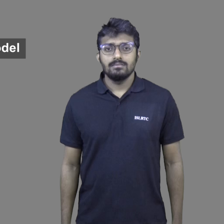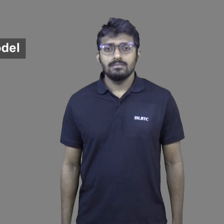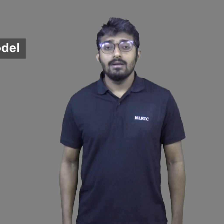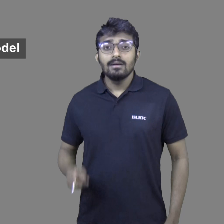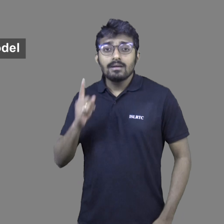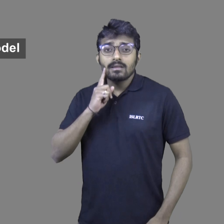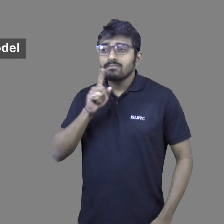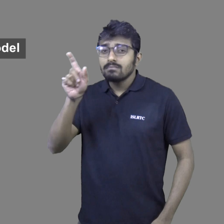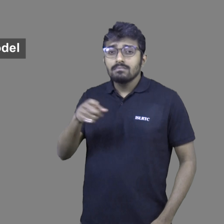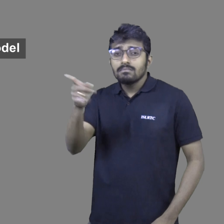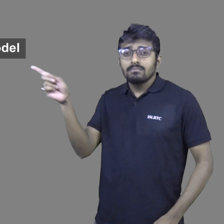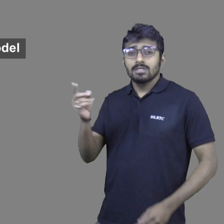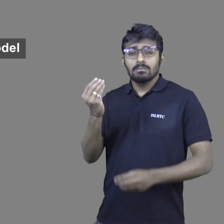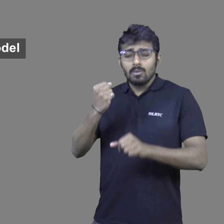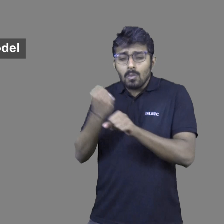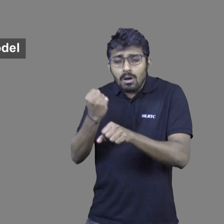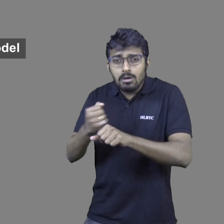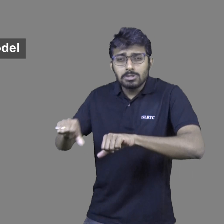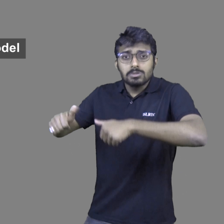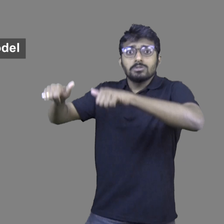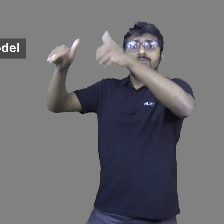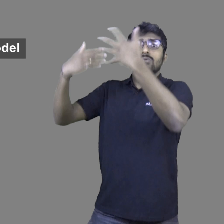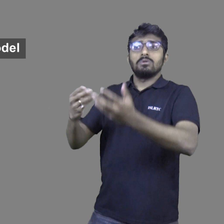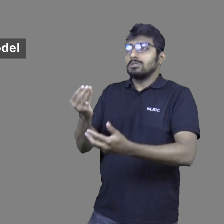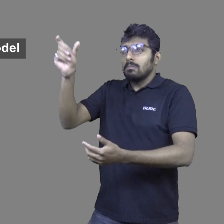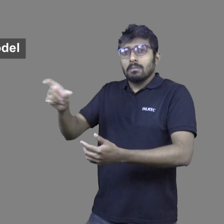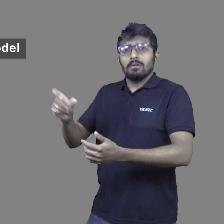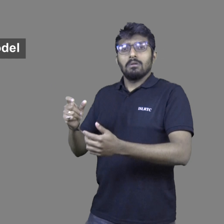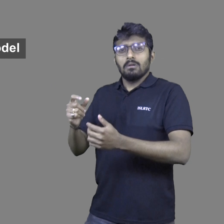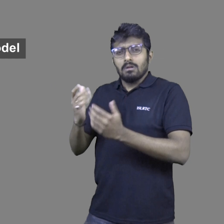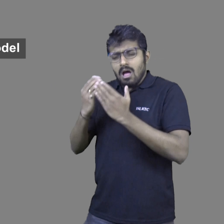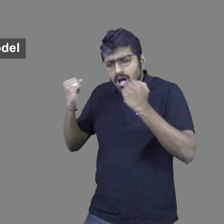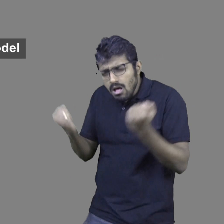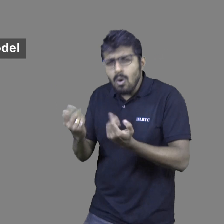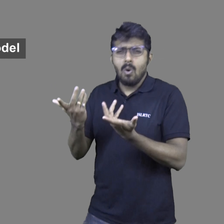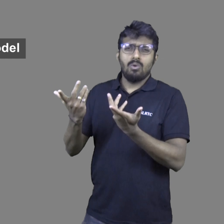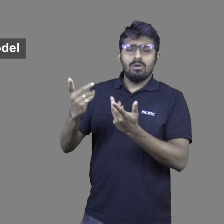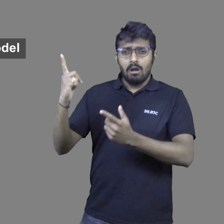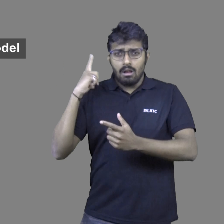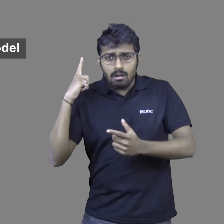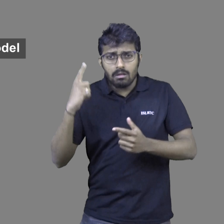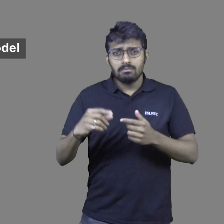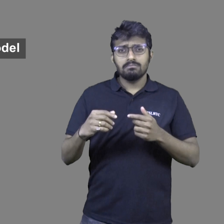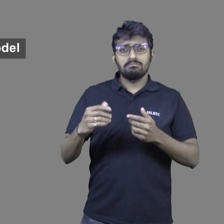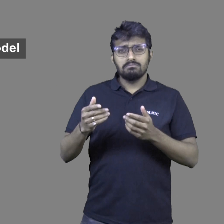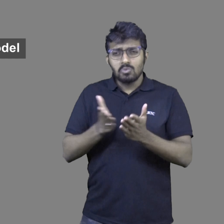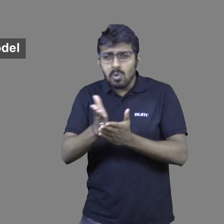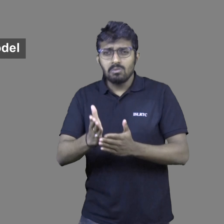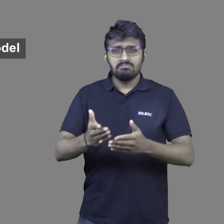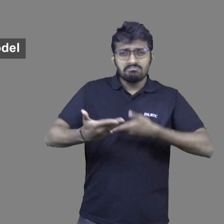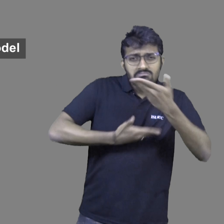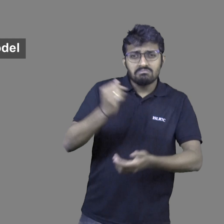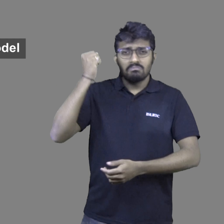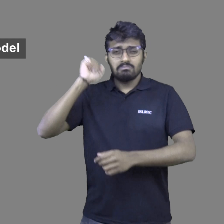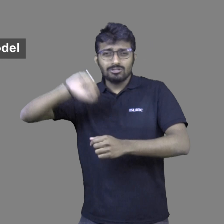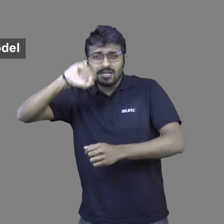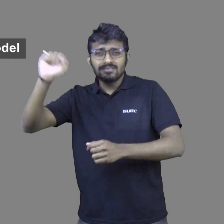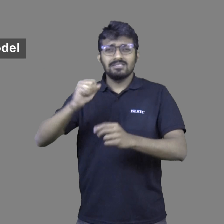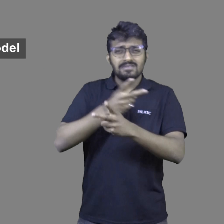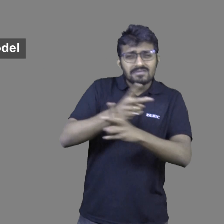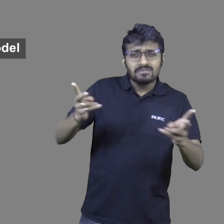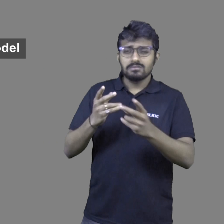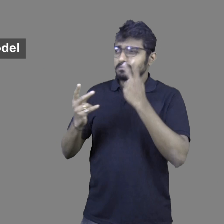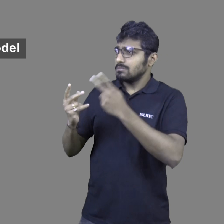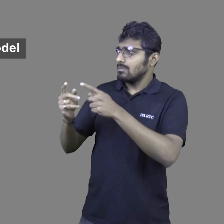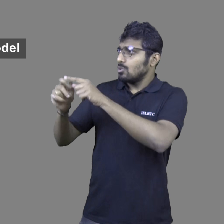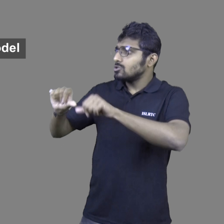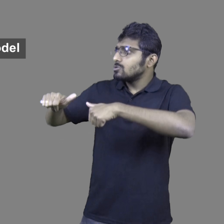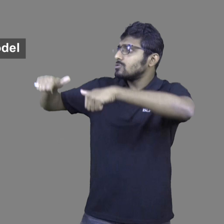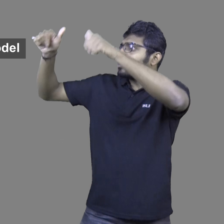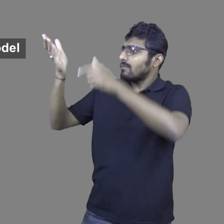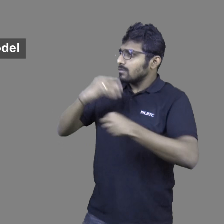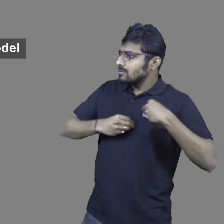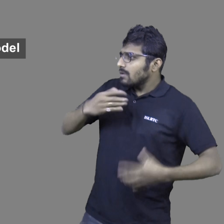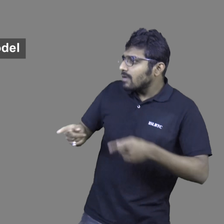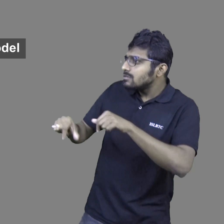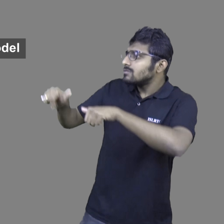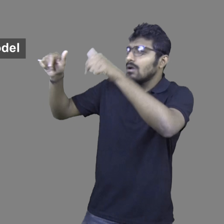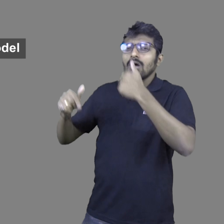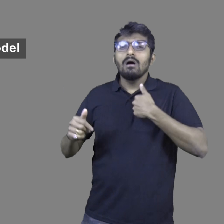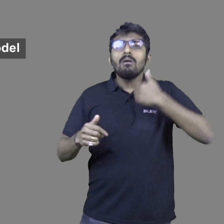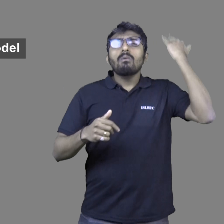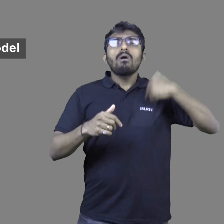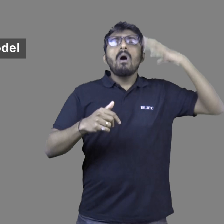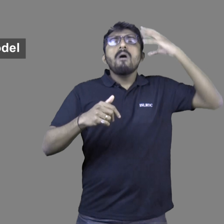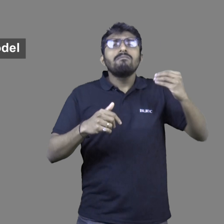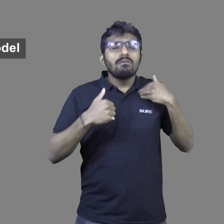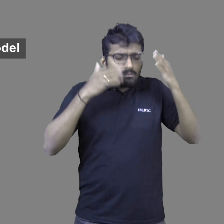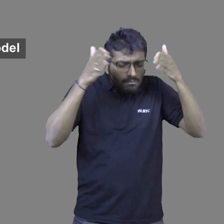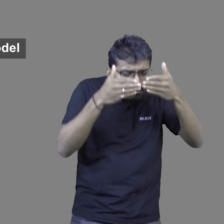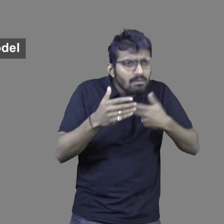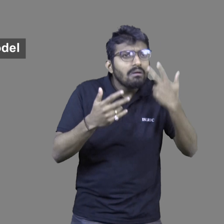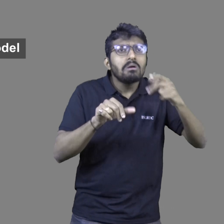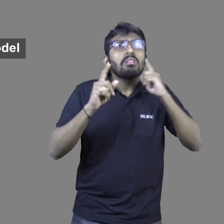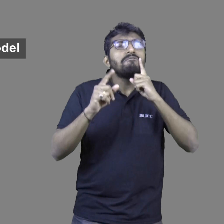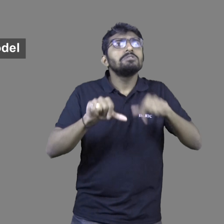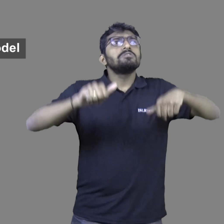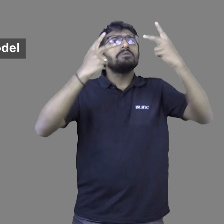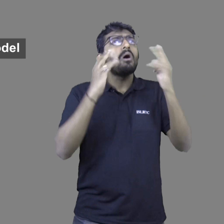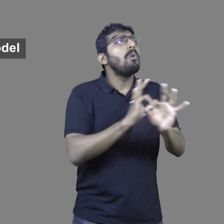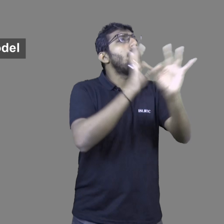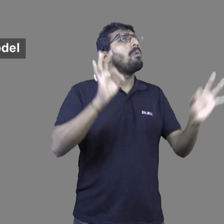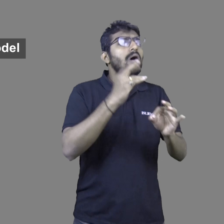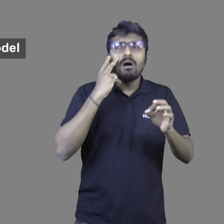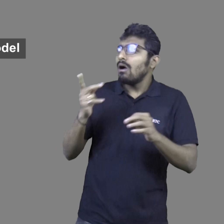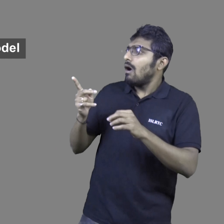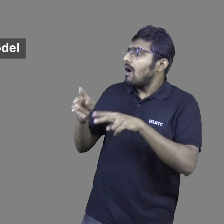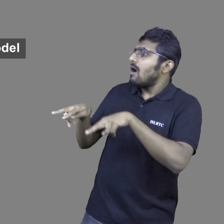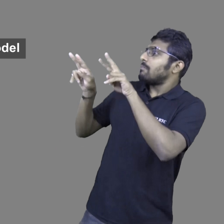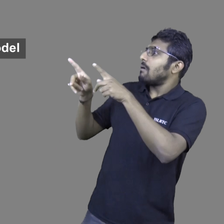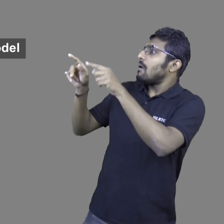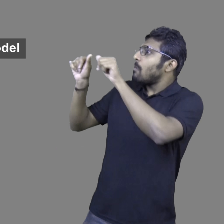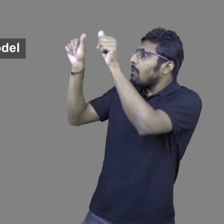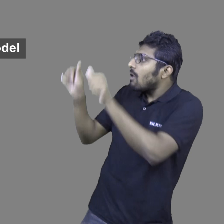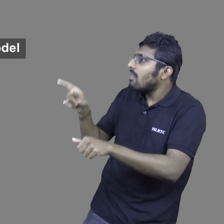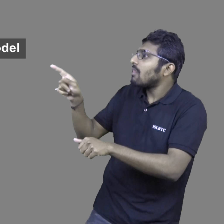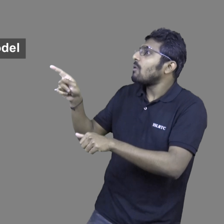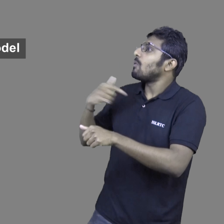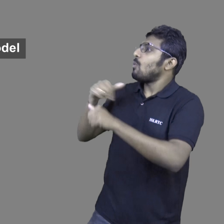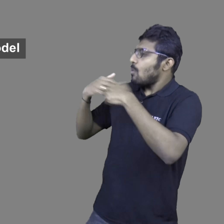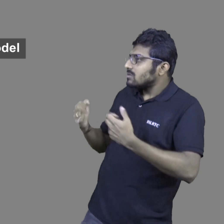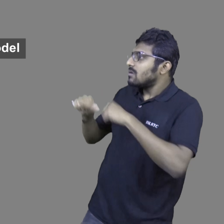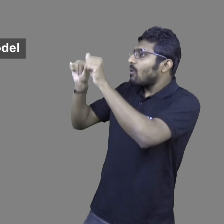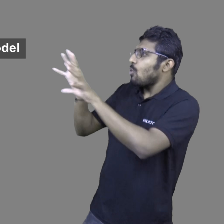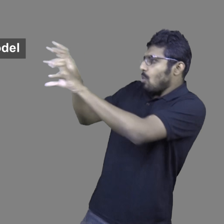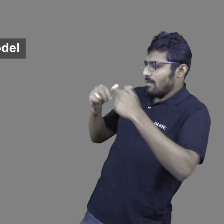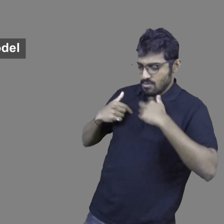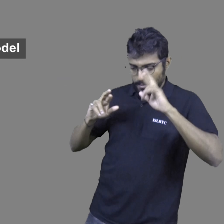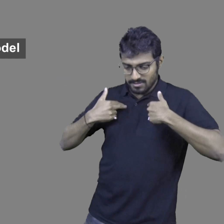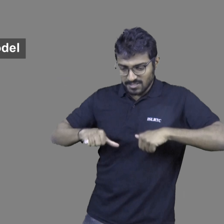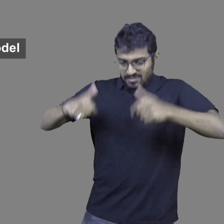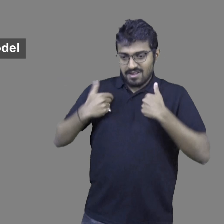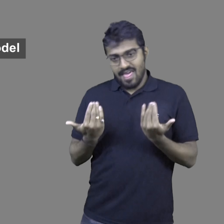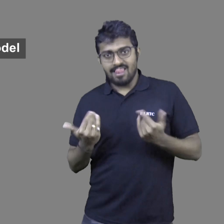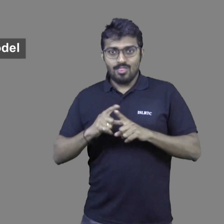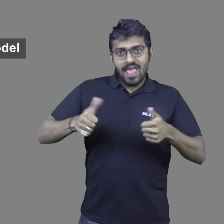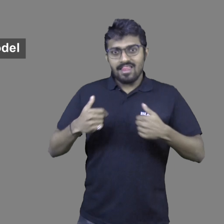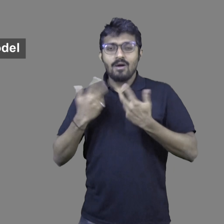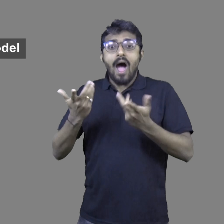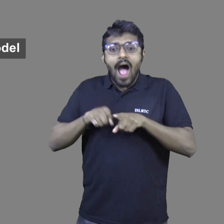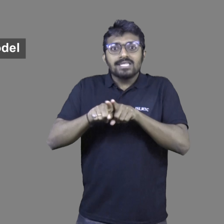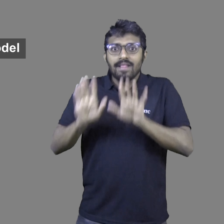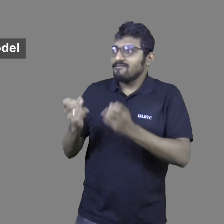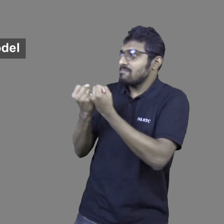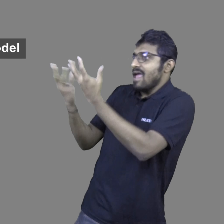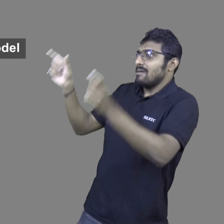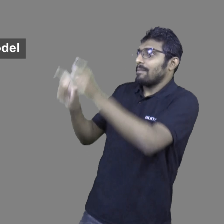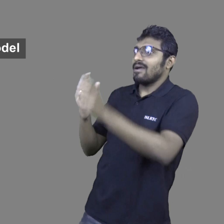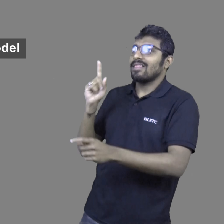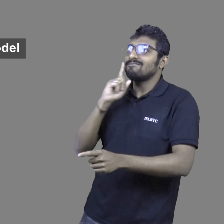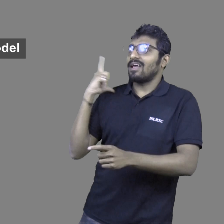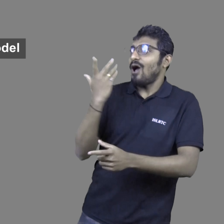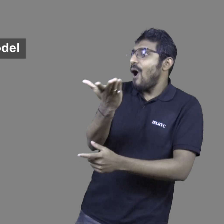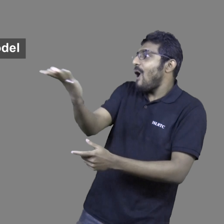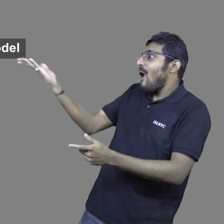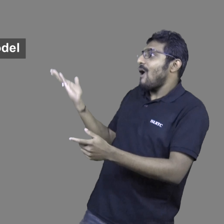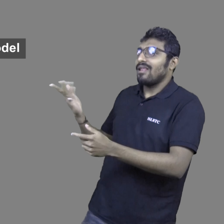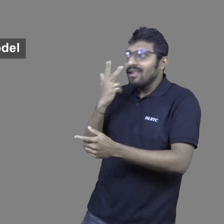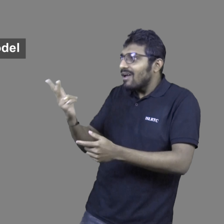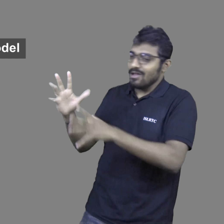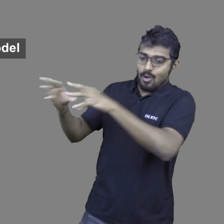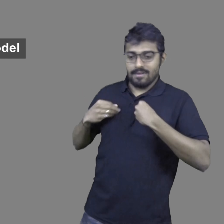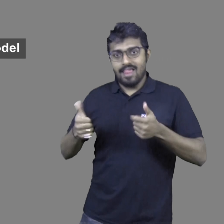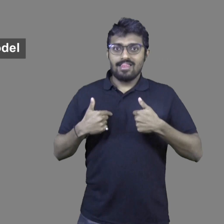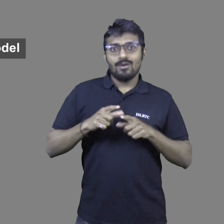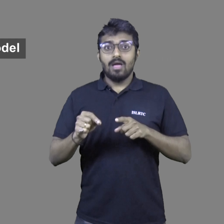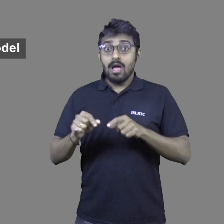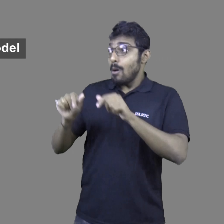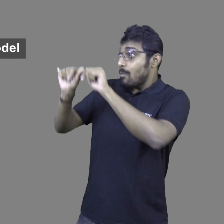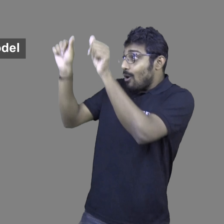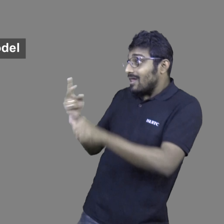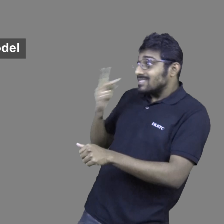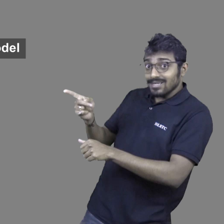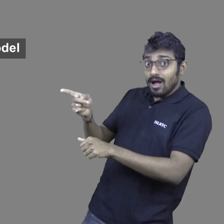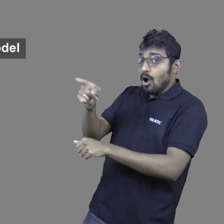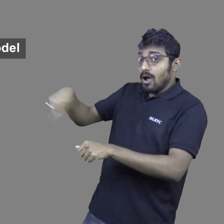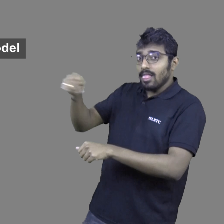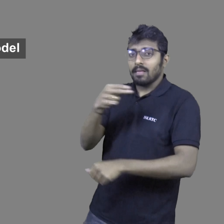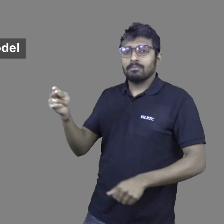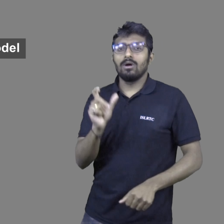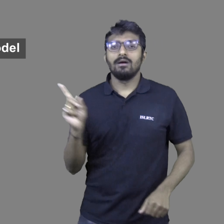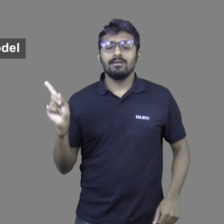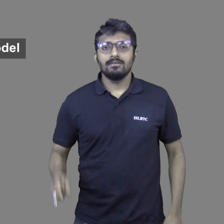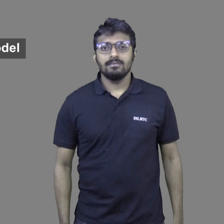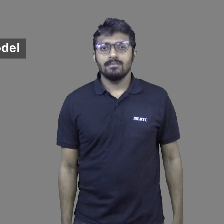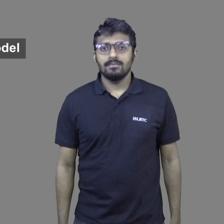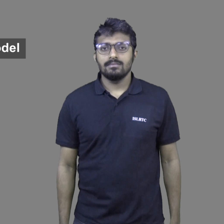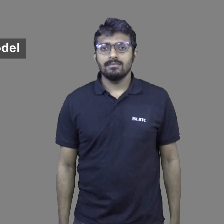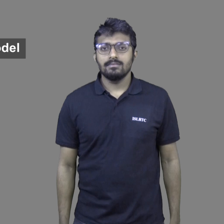Deaf Role Model